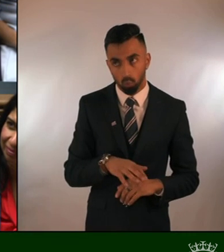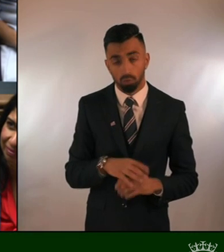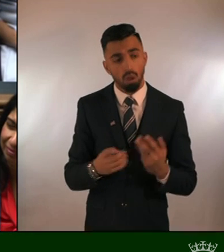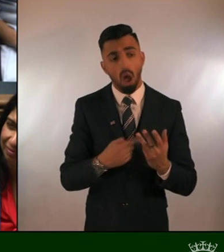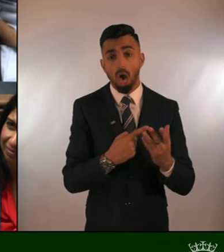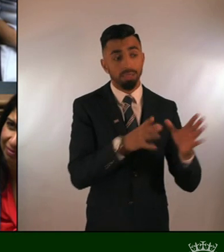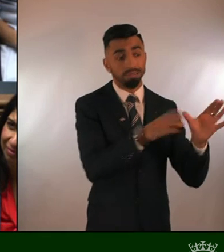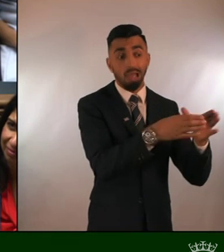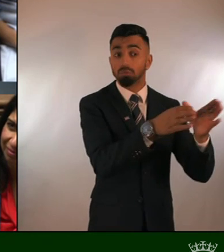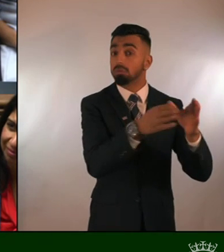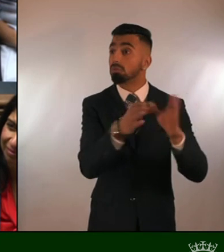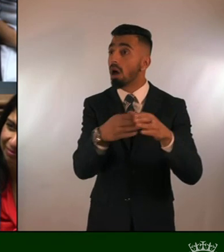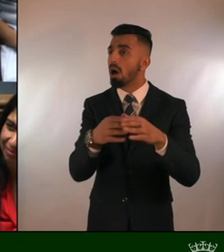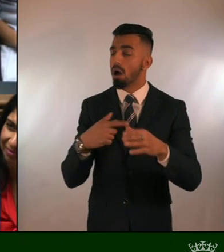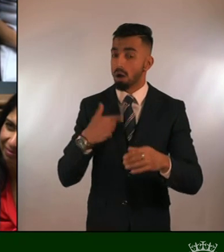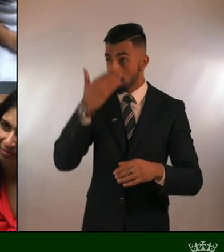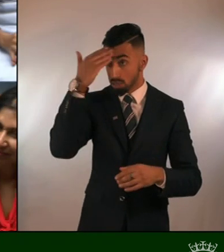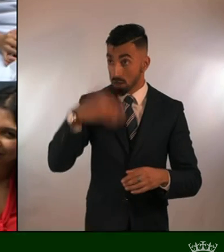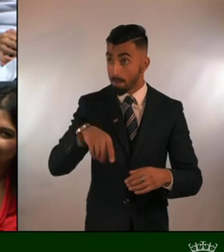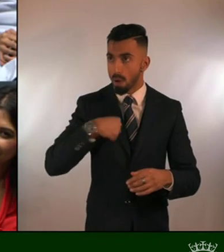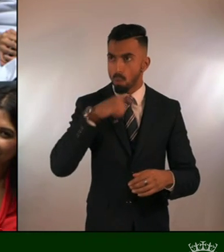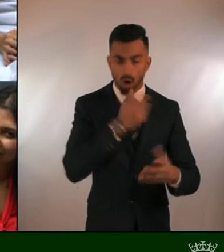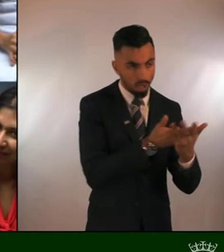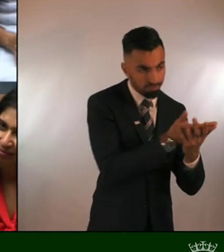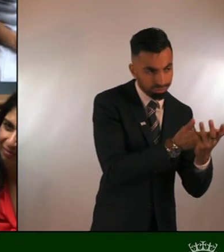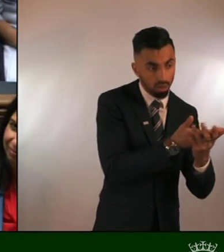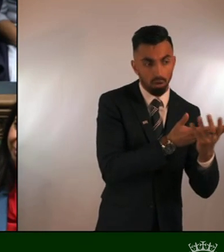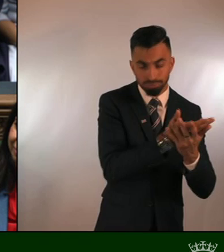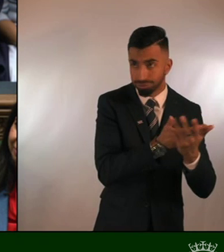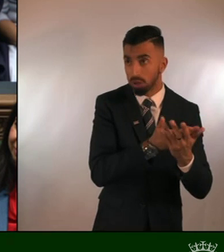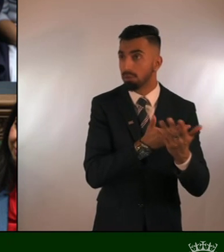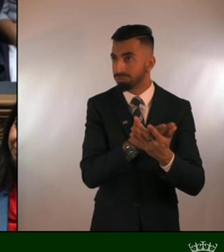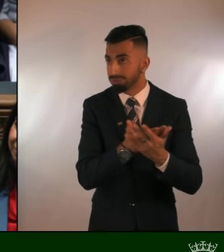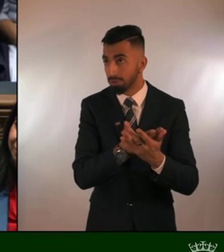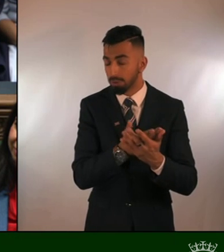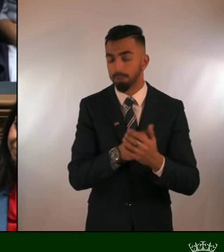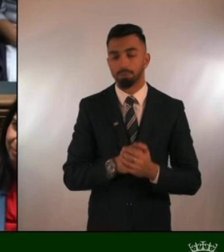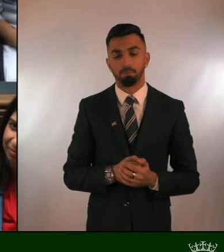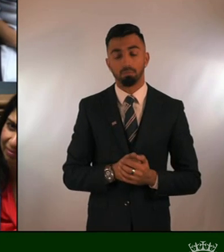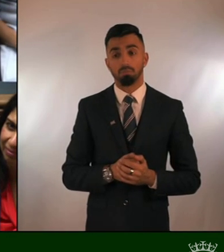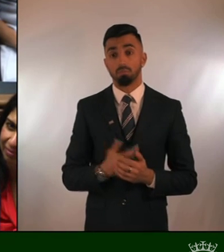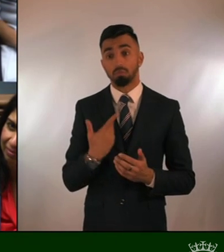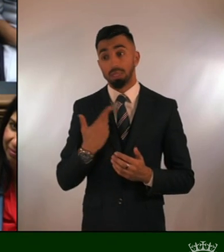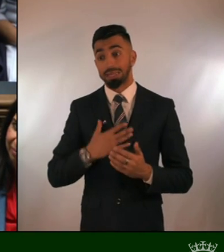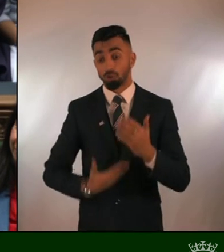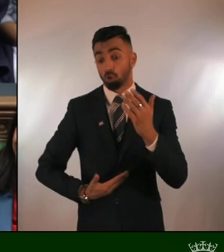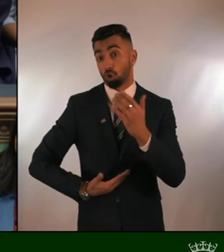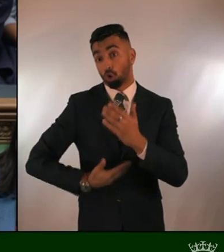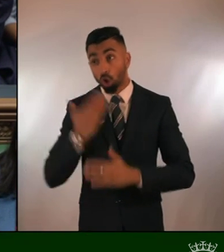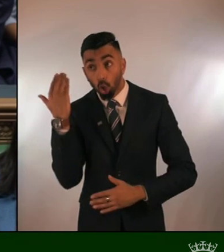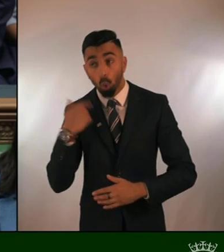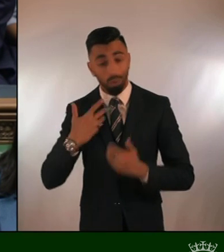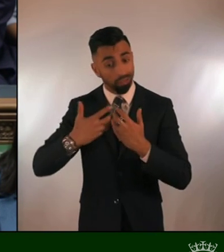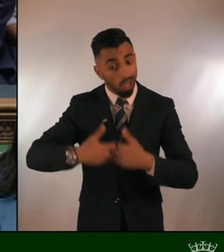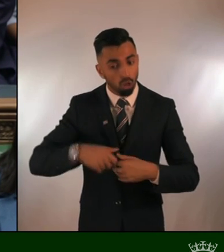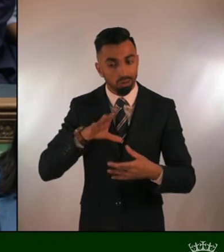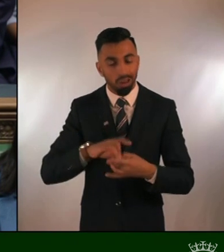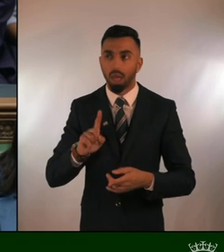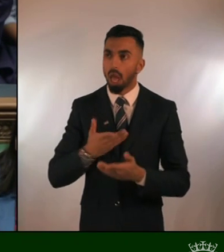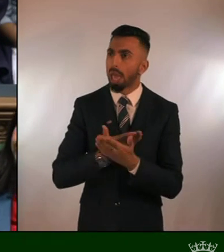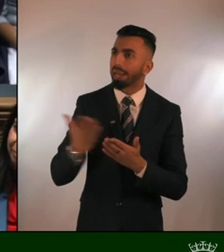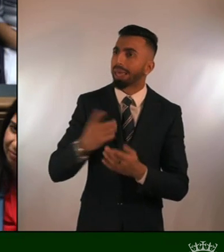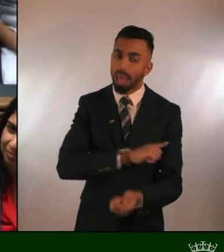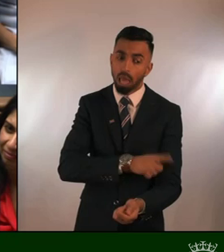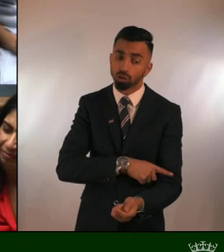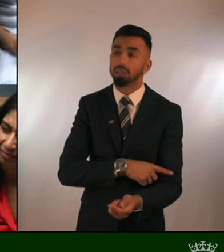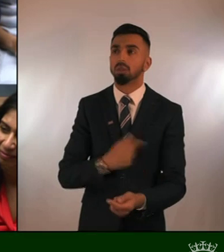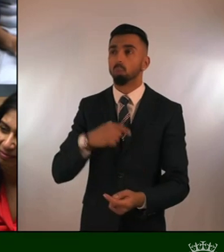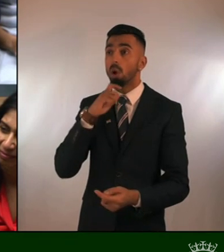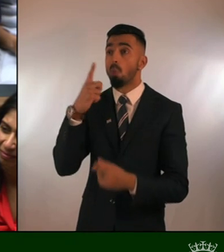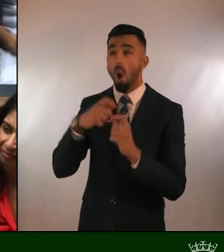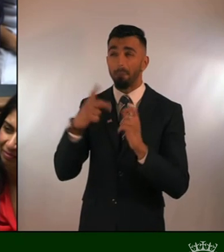Thirdly, to help develop cleaner alternatives to red diesel and other fossil fuels, we will more than double R&D investment in the energy innovation programme to £1 billion.